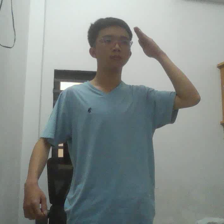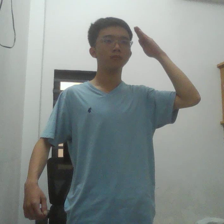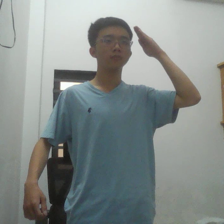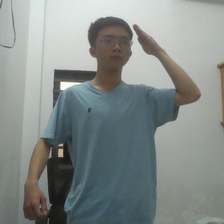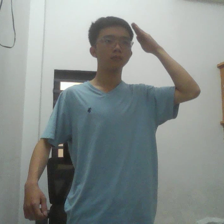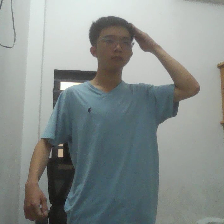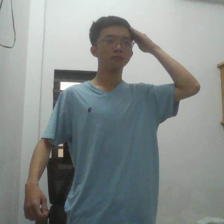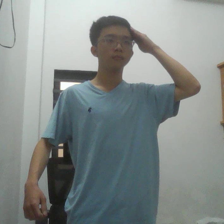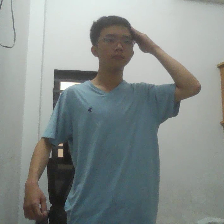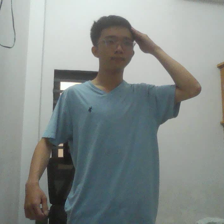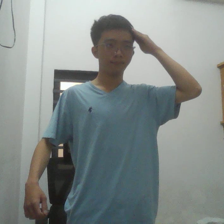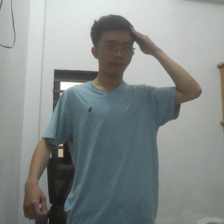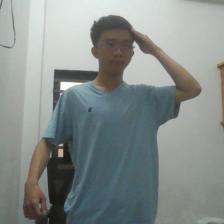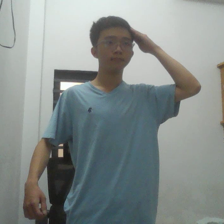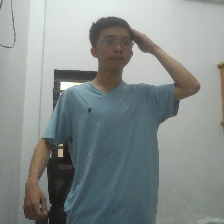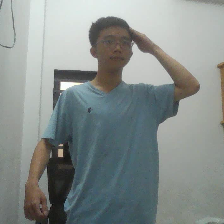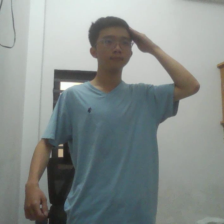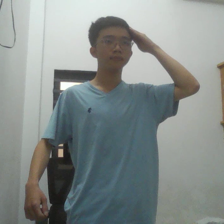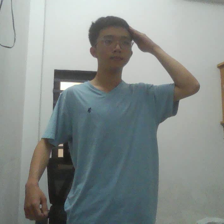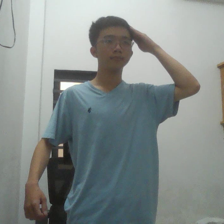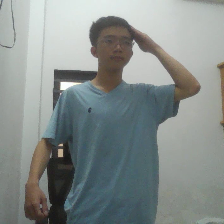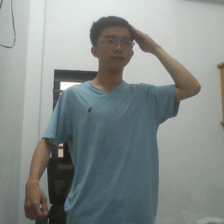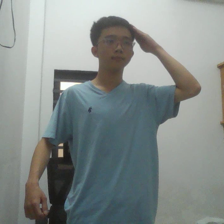biet